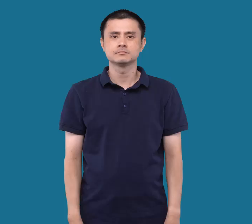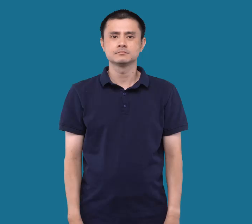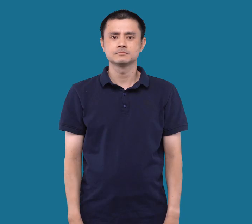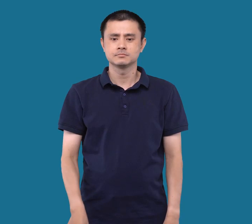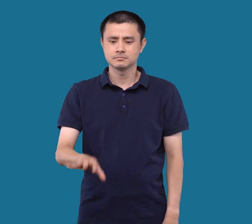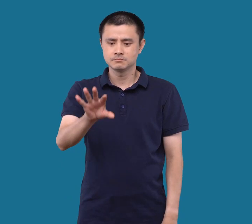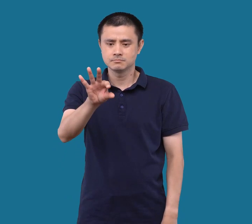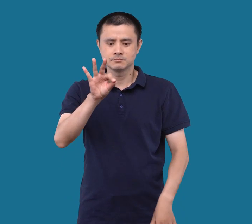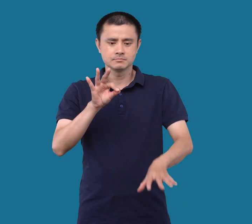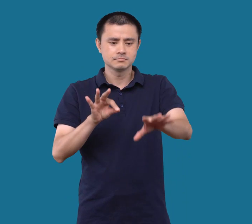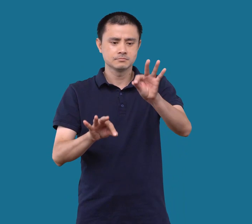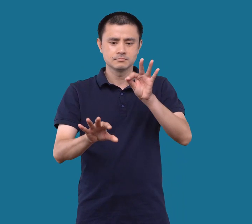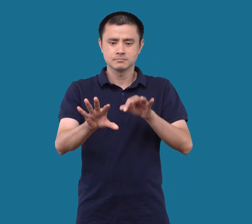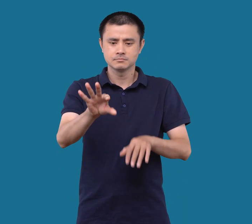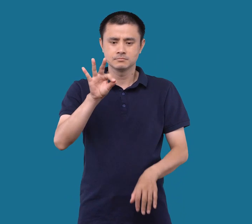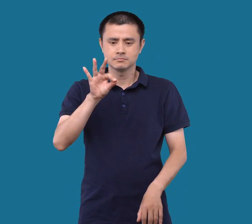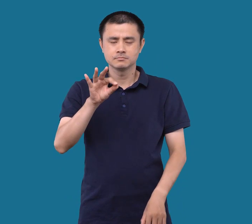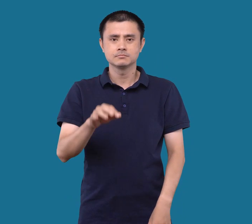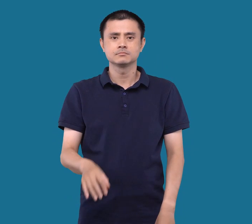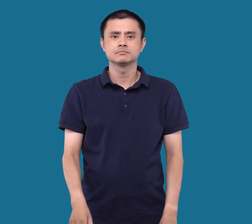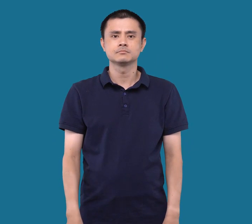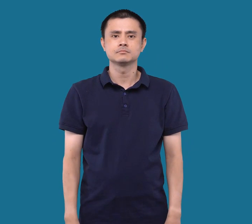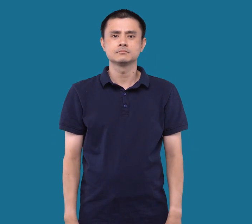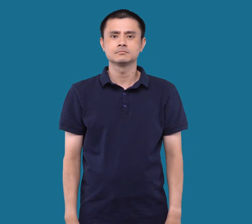chọn lựa